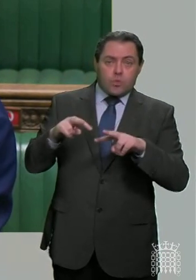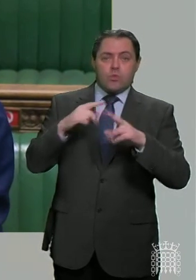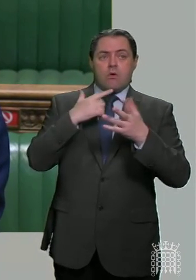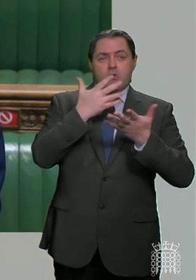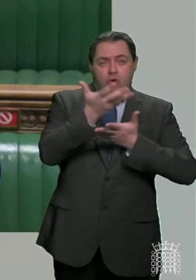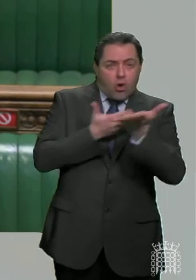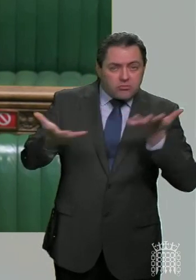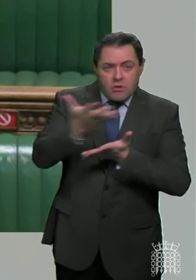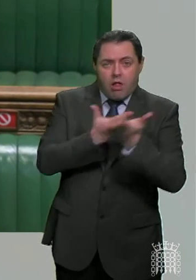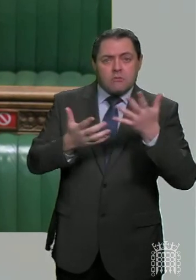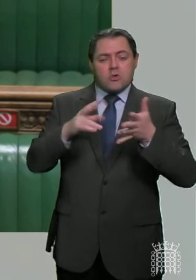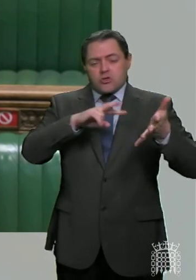The conversations our shadow Minister is having with Government